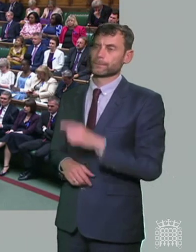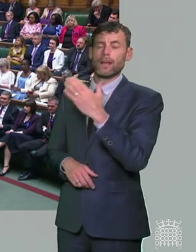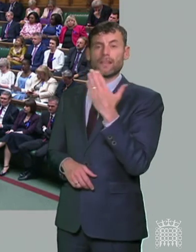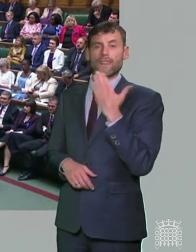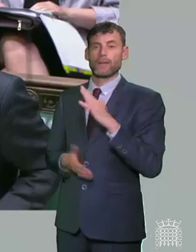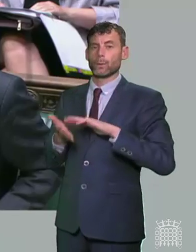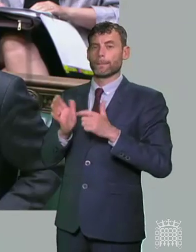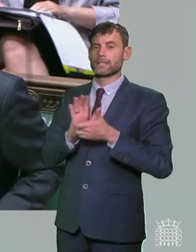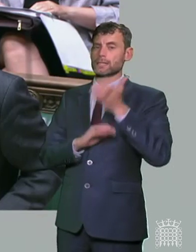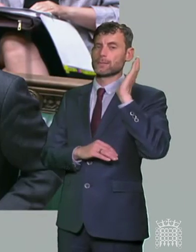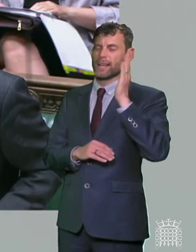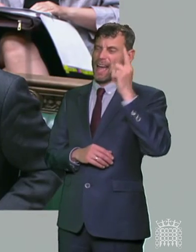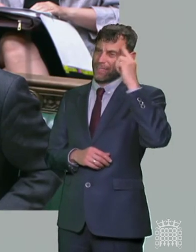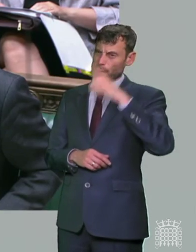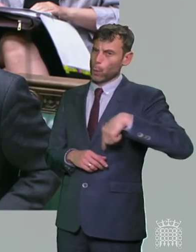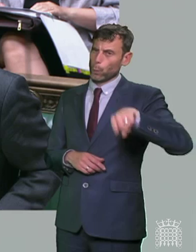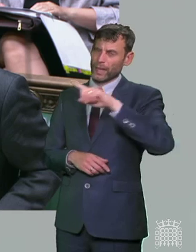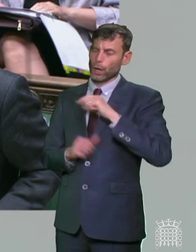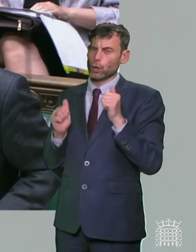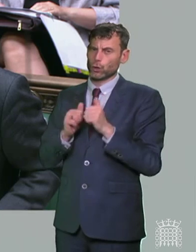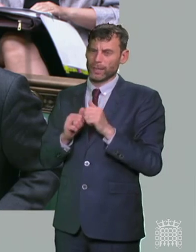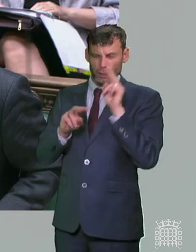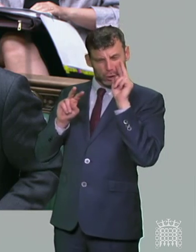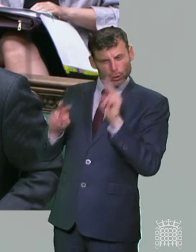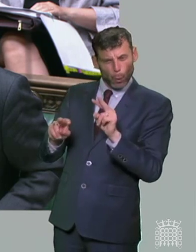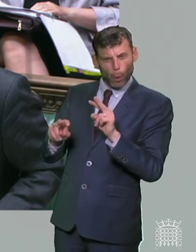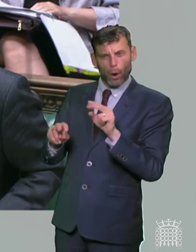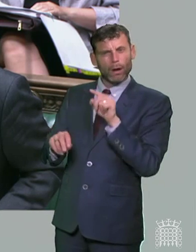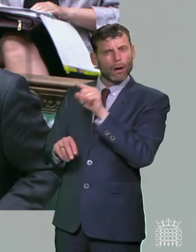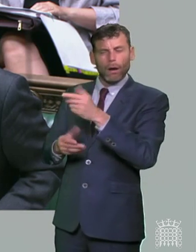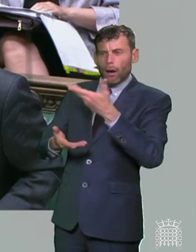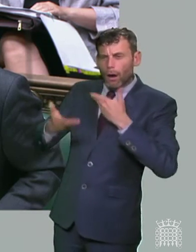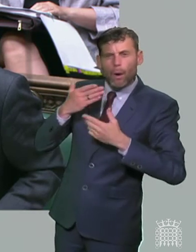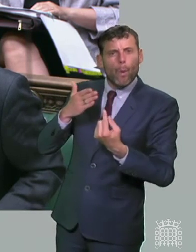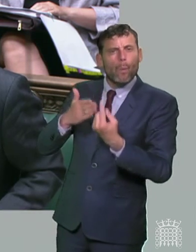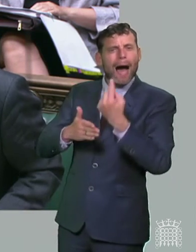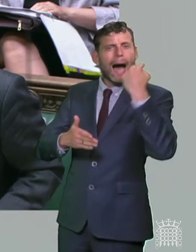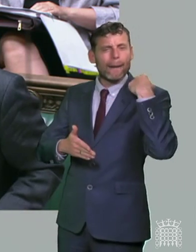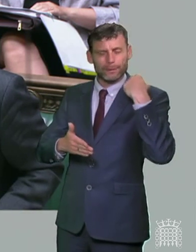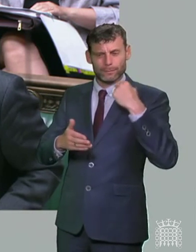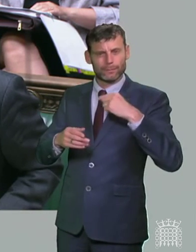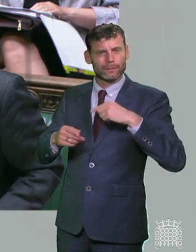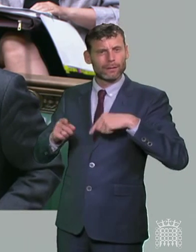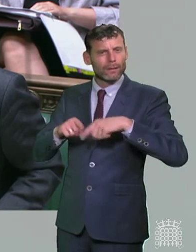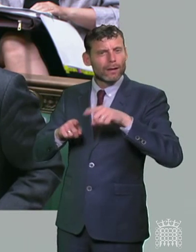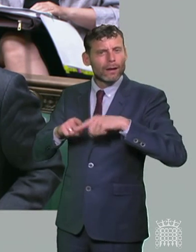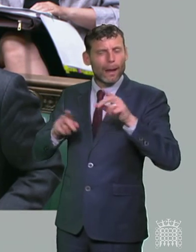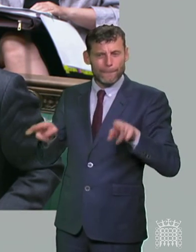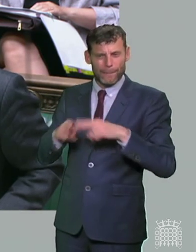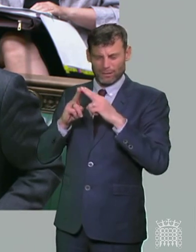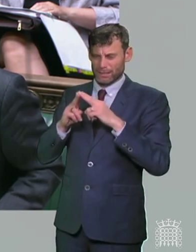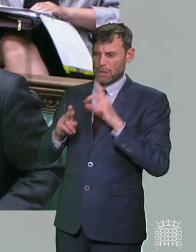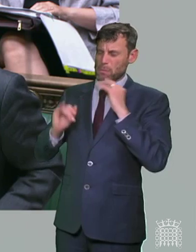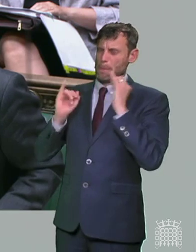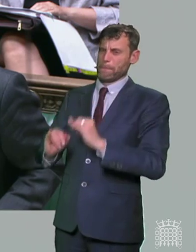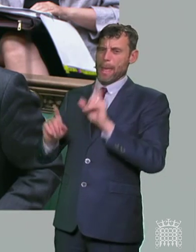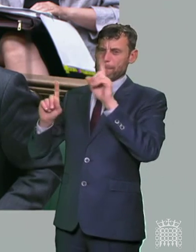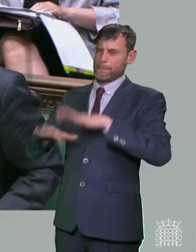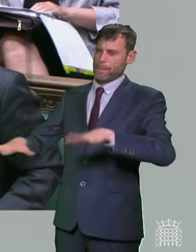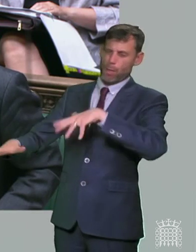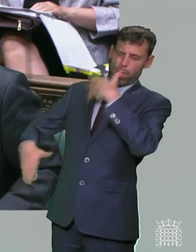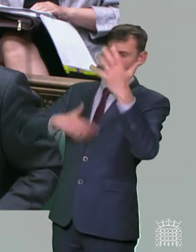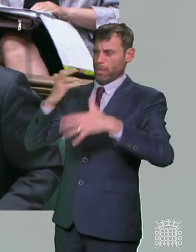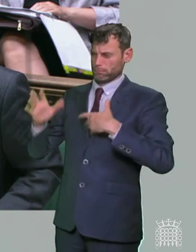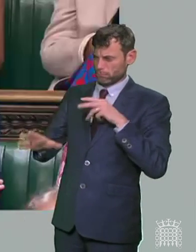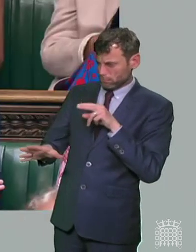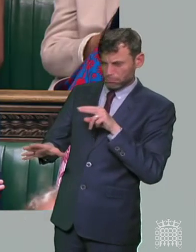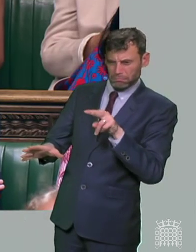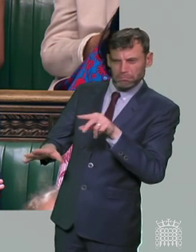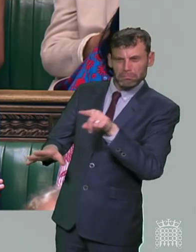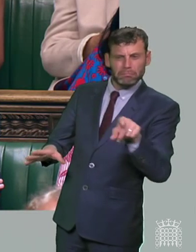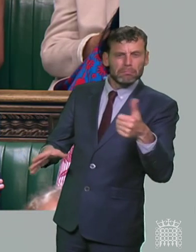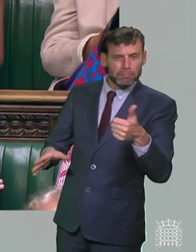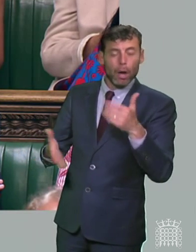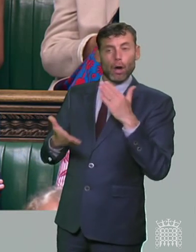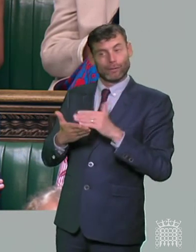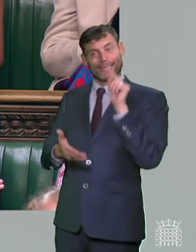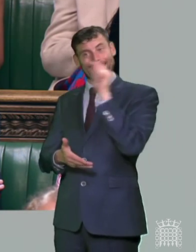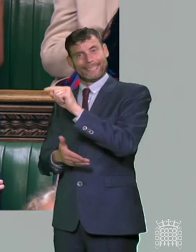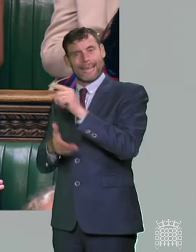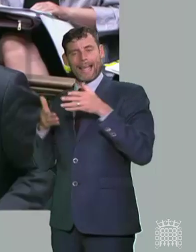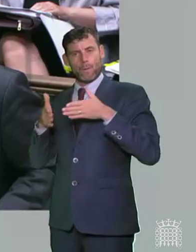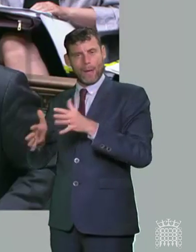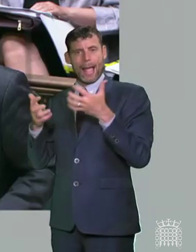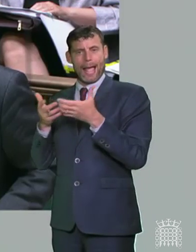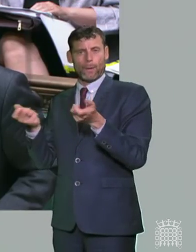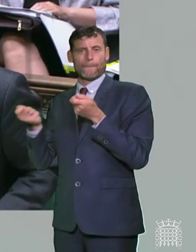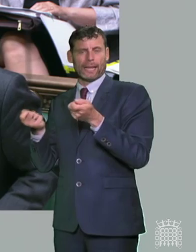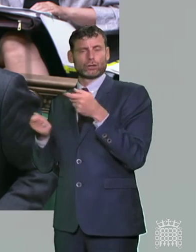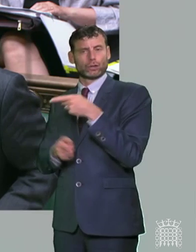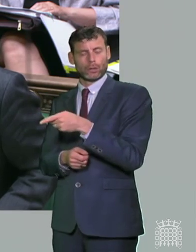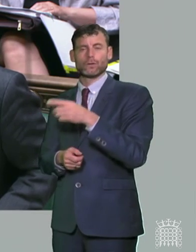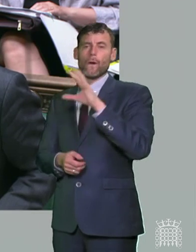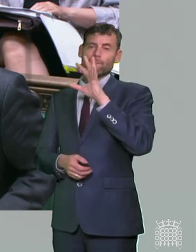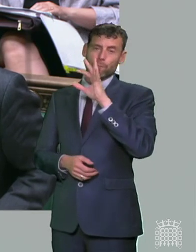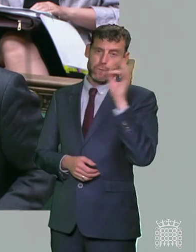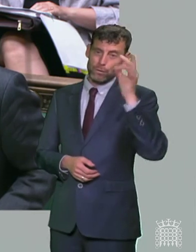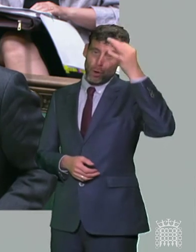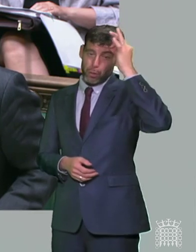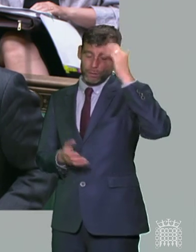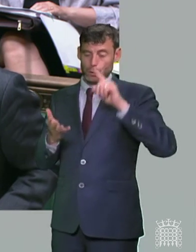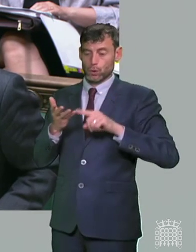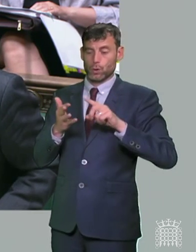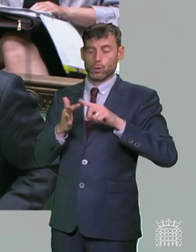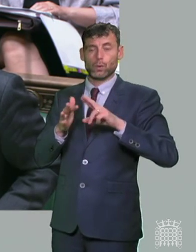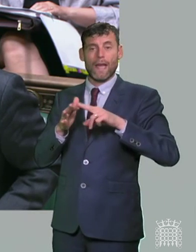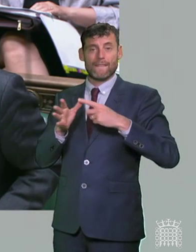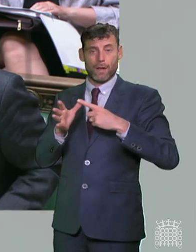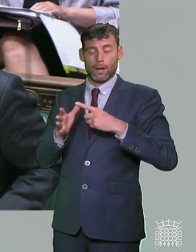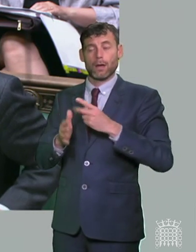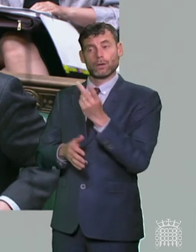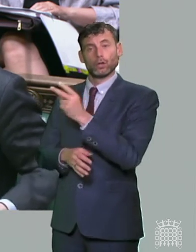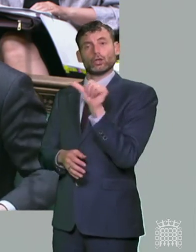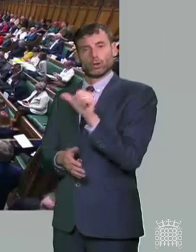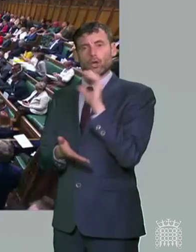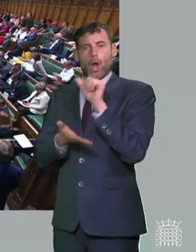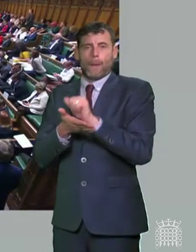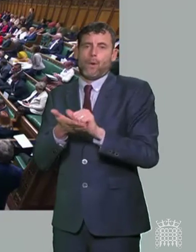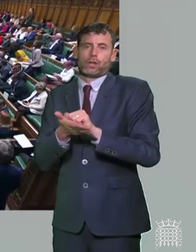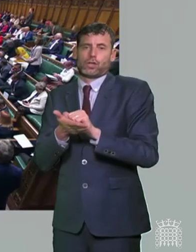I think the whole House will have seen how those initial accounts of what took place were completely debunked and proved to be incorrect in respect of the Liverpool fans, and I think it was right that the French authorities and, I think, UEFA issued a full apology for what had happened.